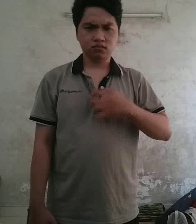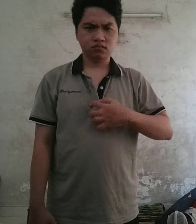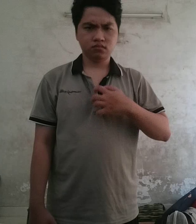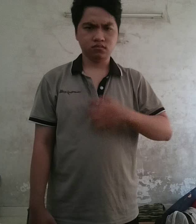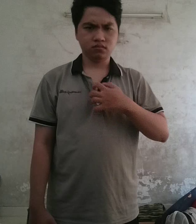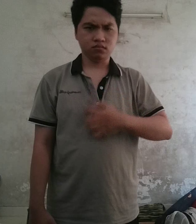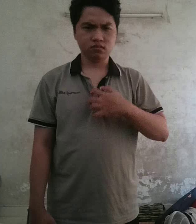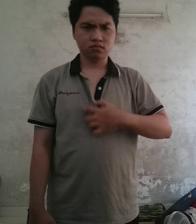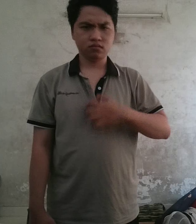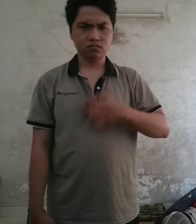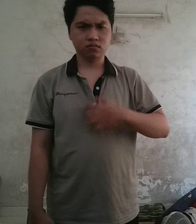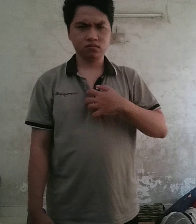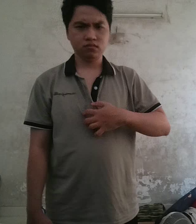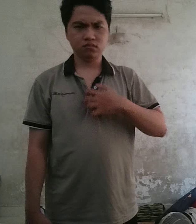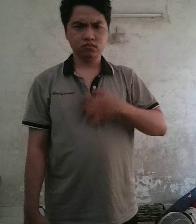ghen